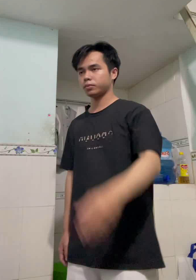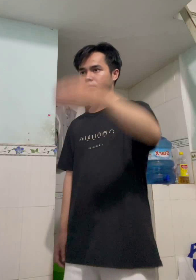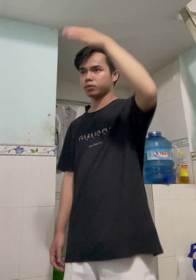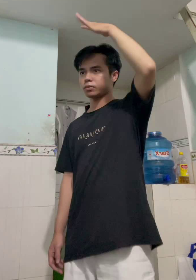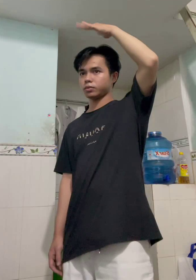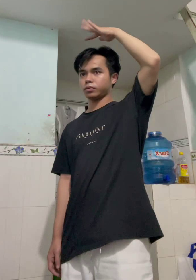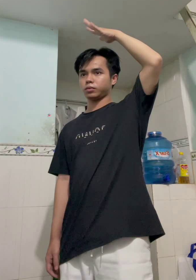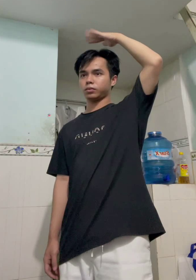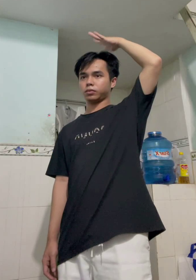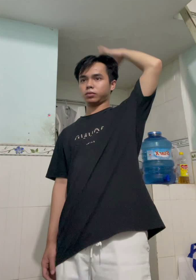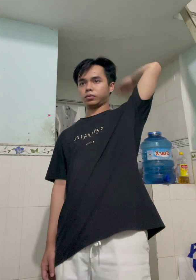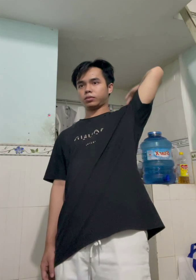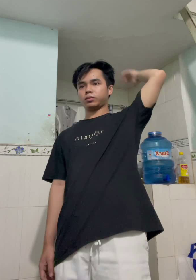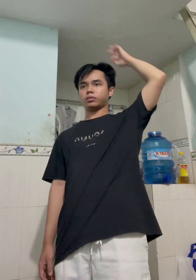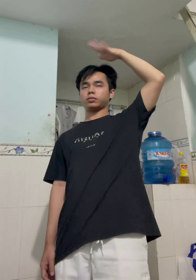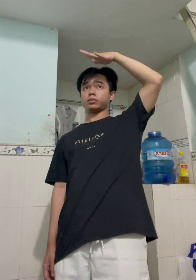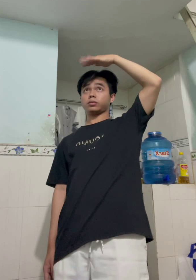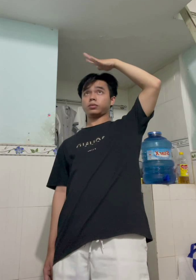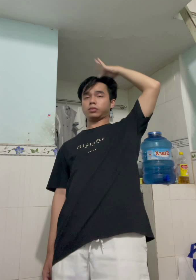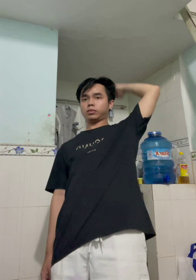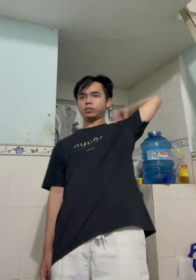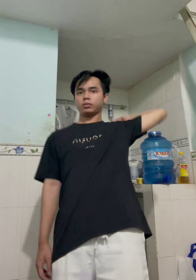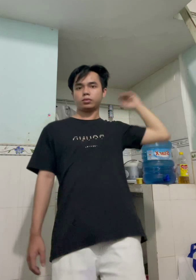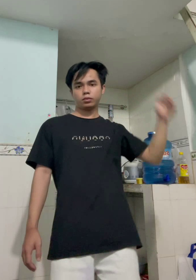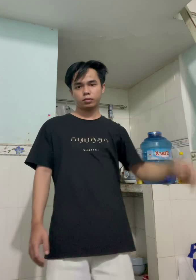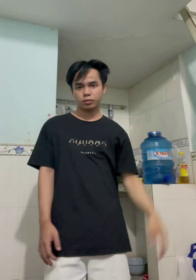vo ly